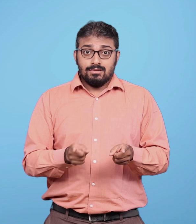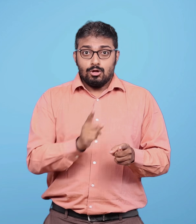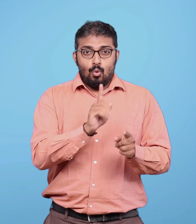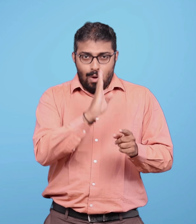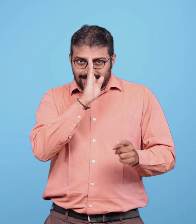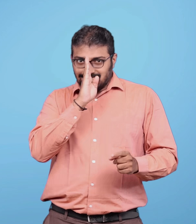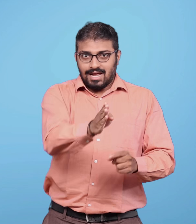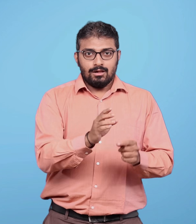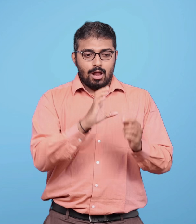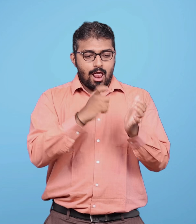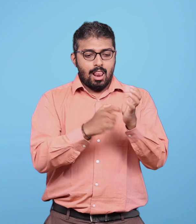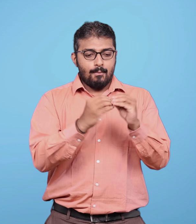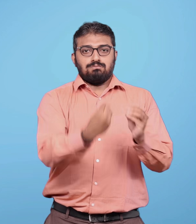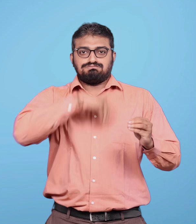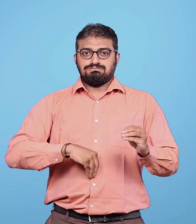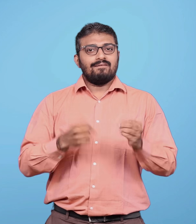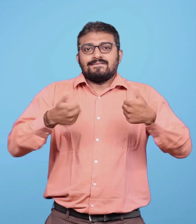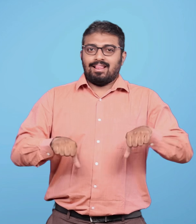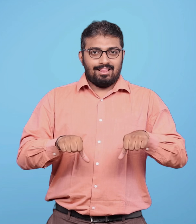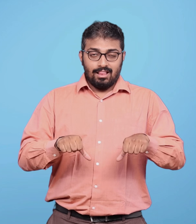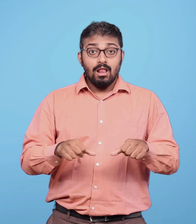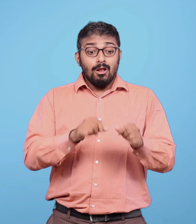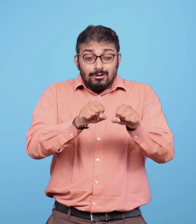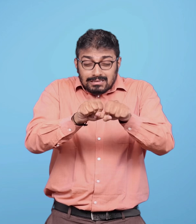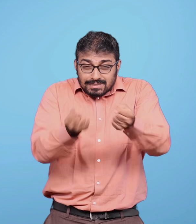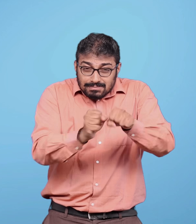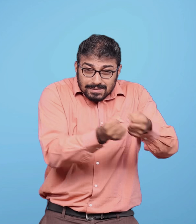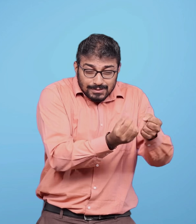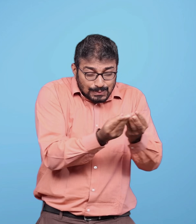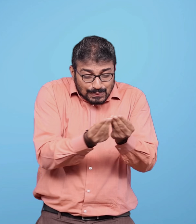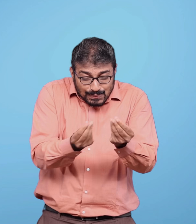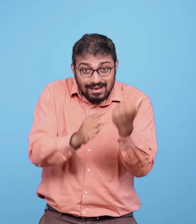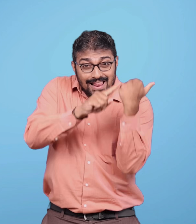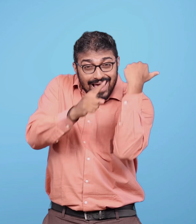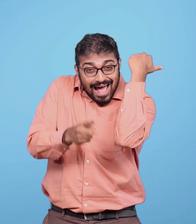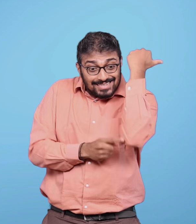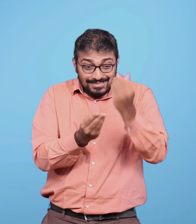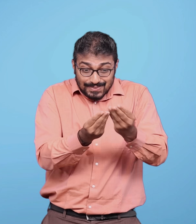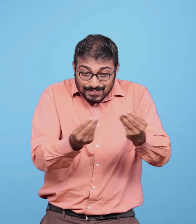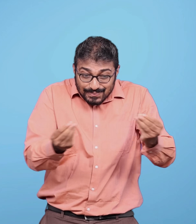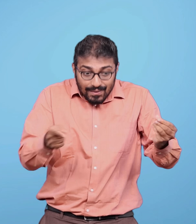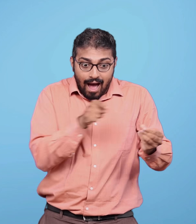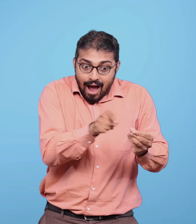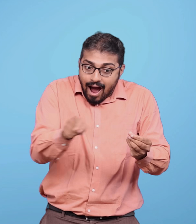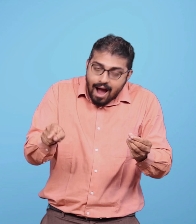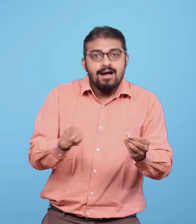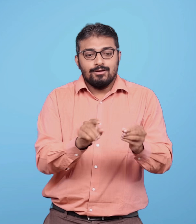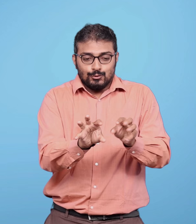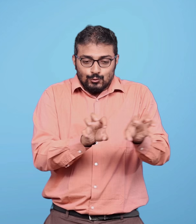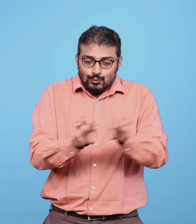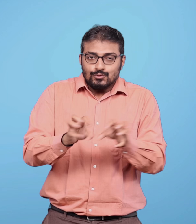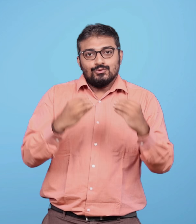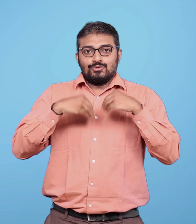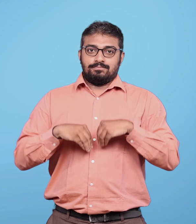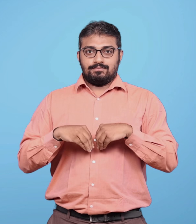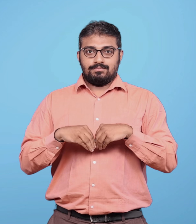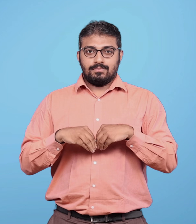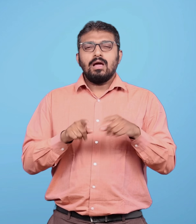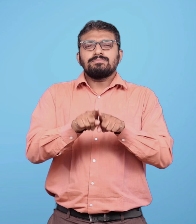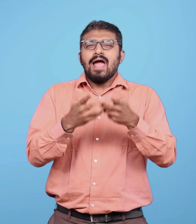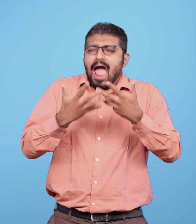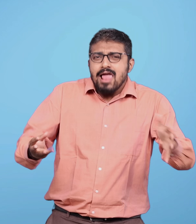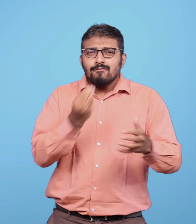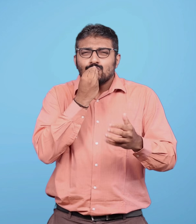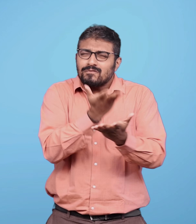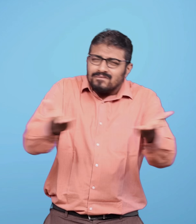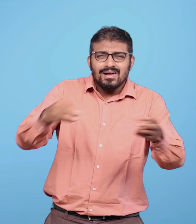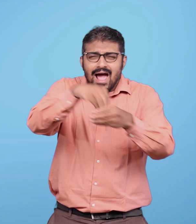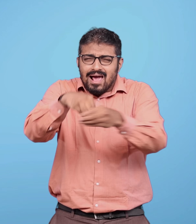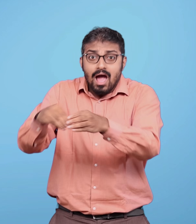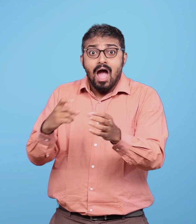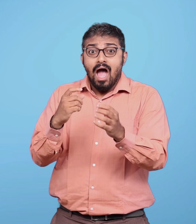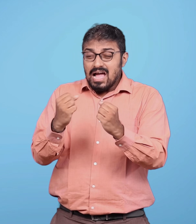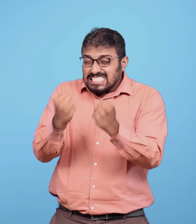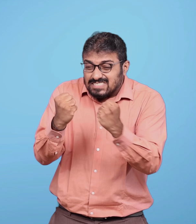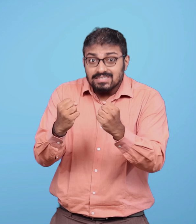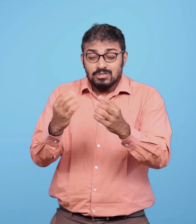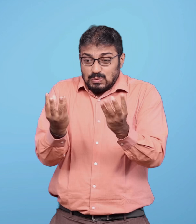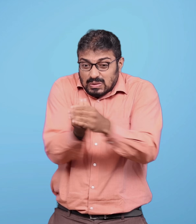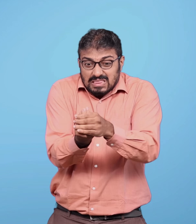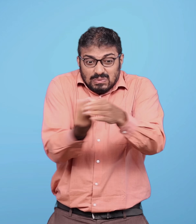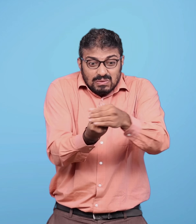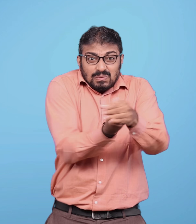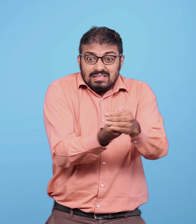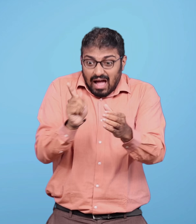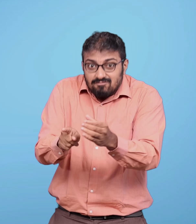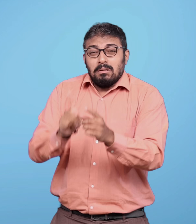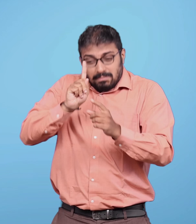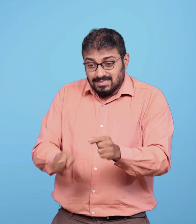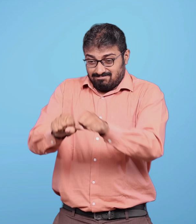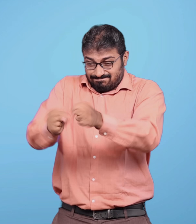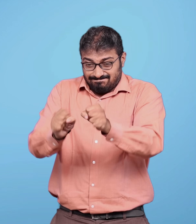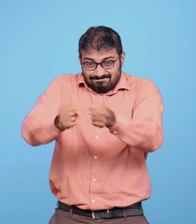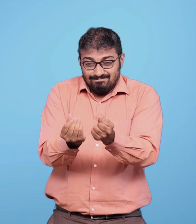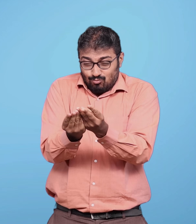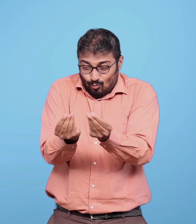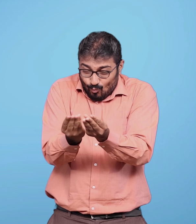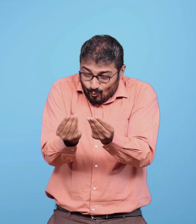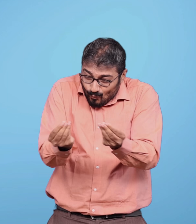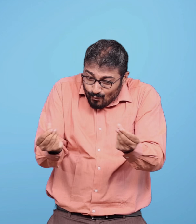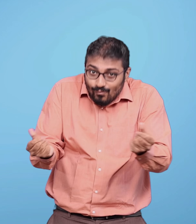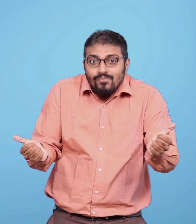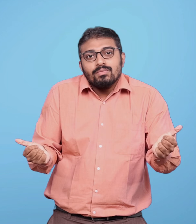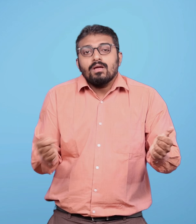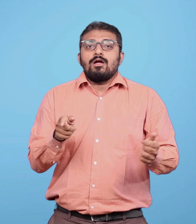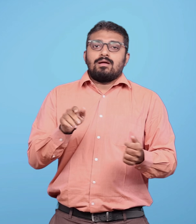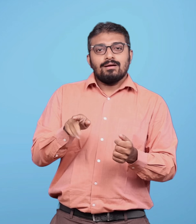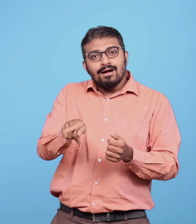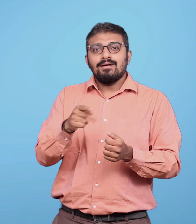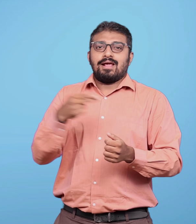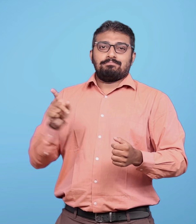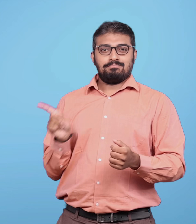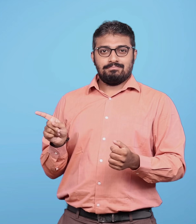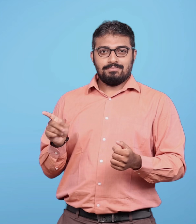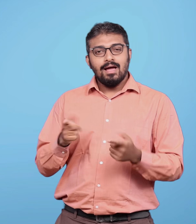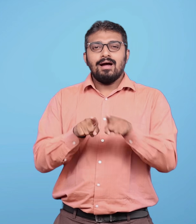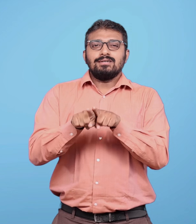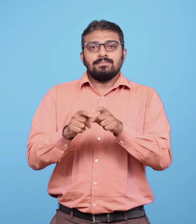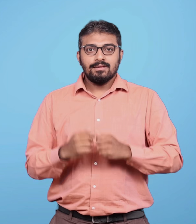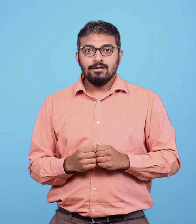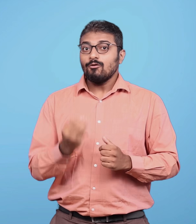substances is called digestion. For example, when we eat food, it passes to our stomach and small intestine and so on, and gets digested.